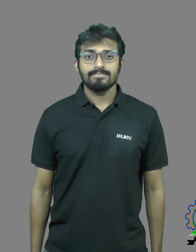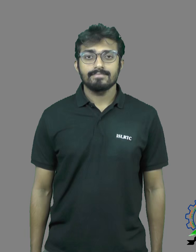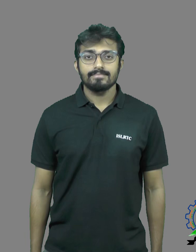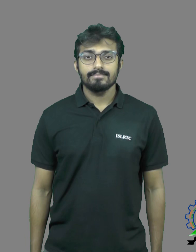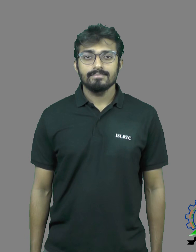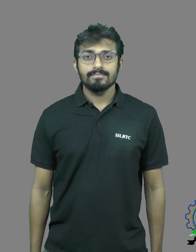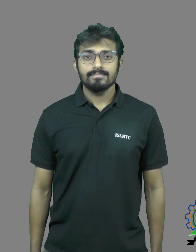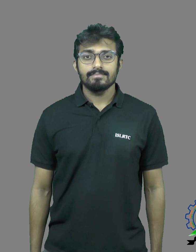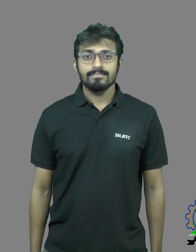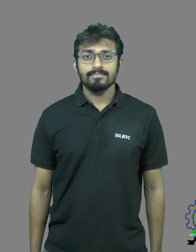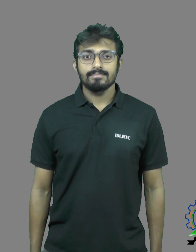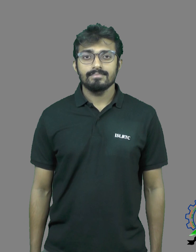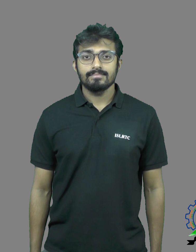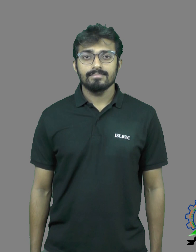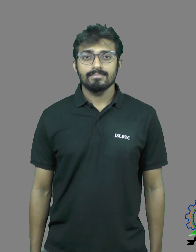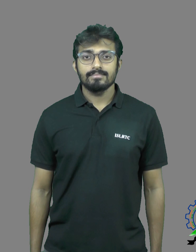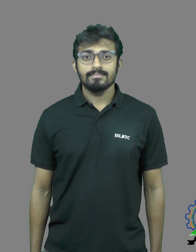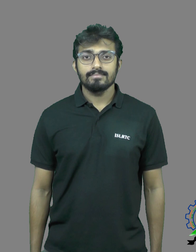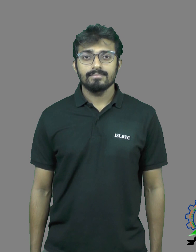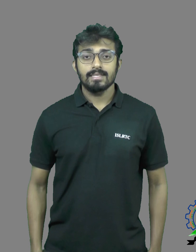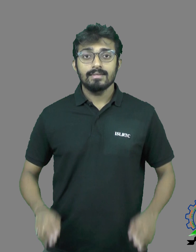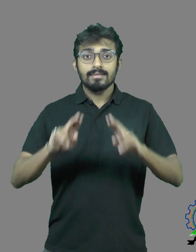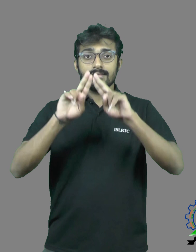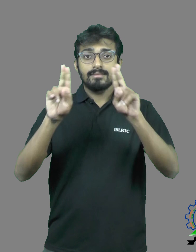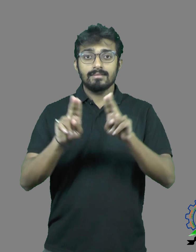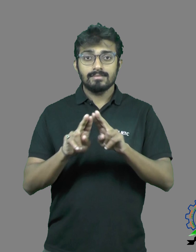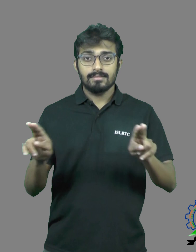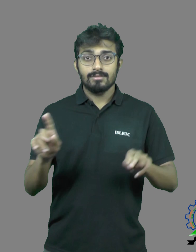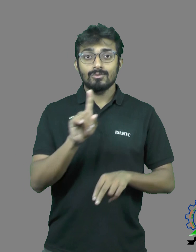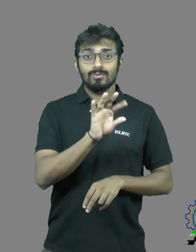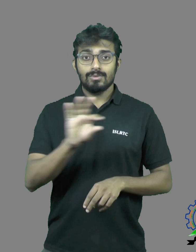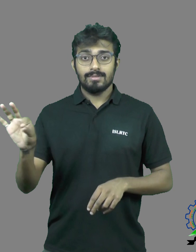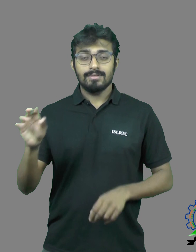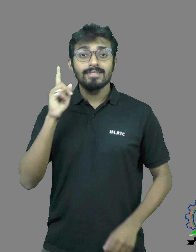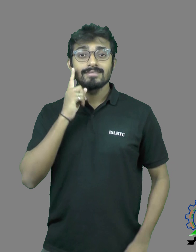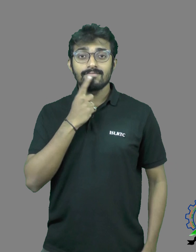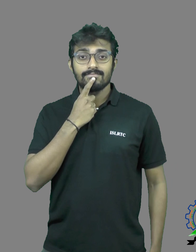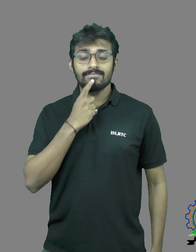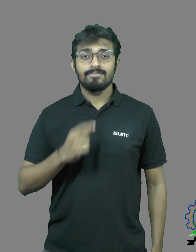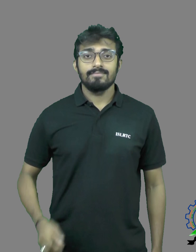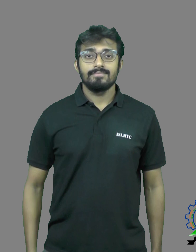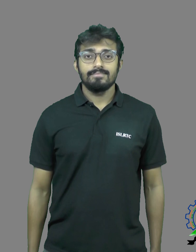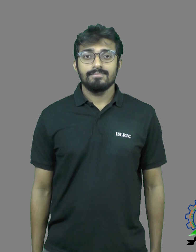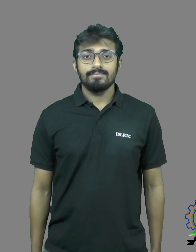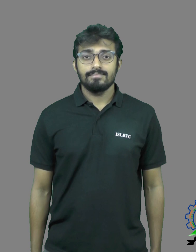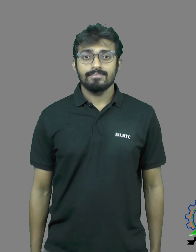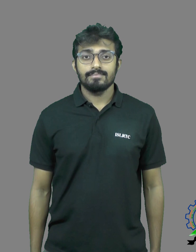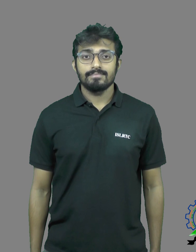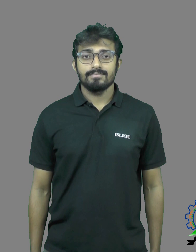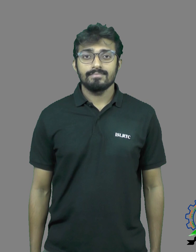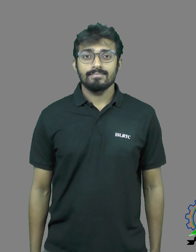International Week of the Deaf